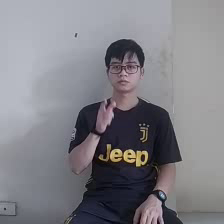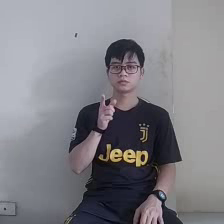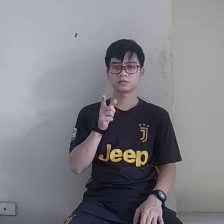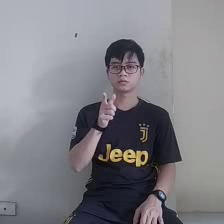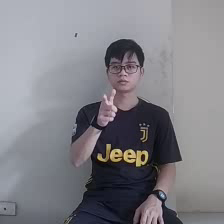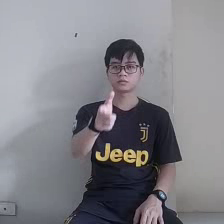Ghét